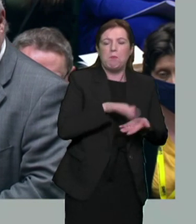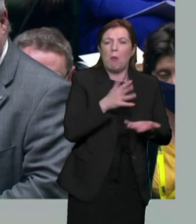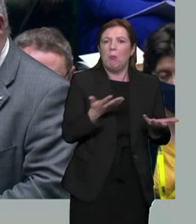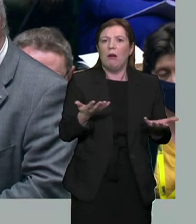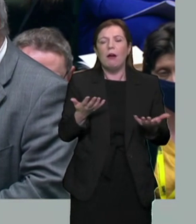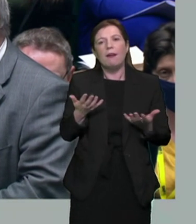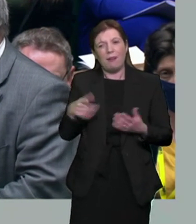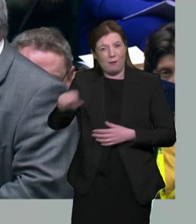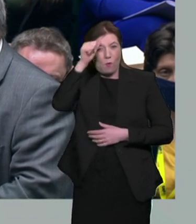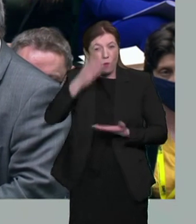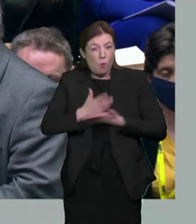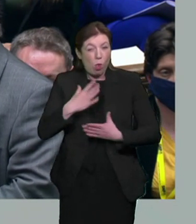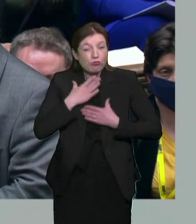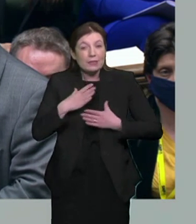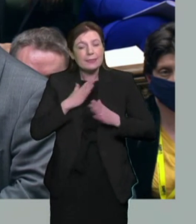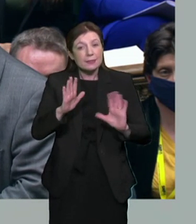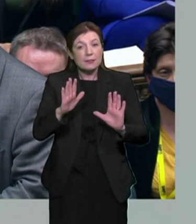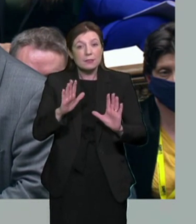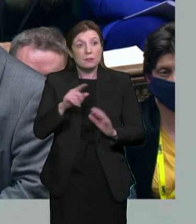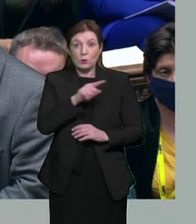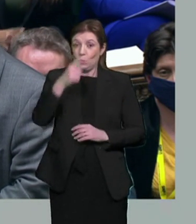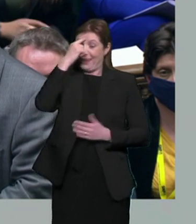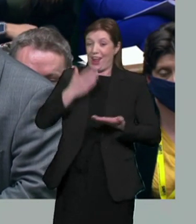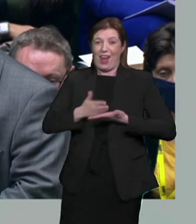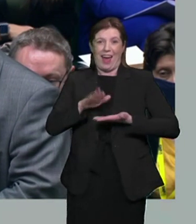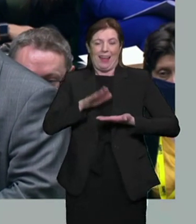This is not just a cost of living crisis—this is an emergency.